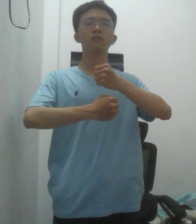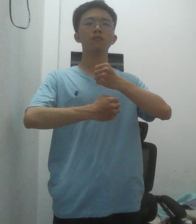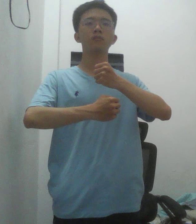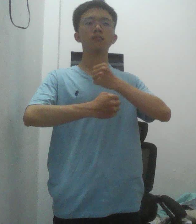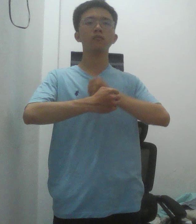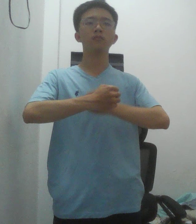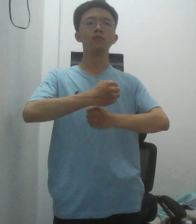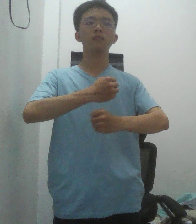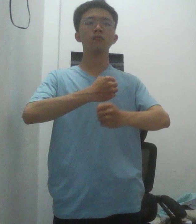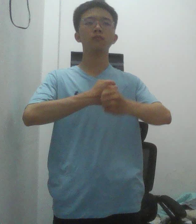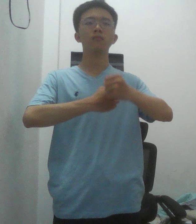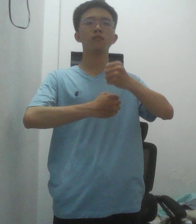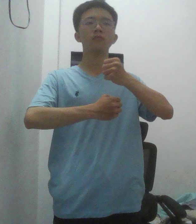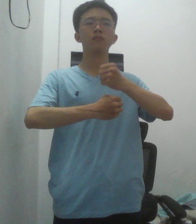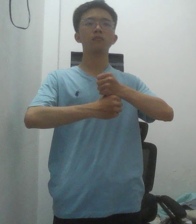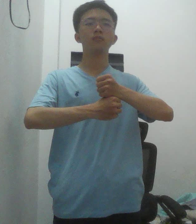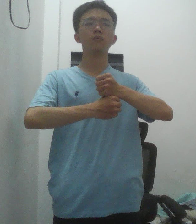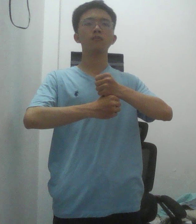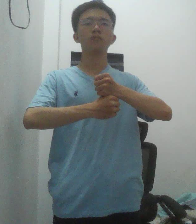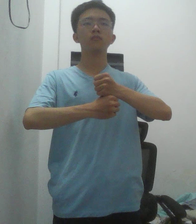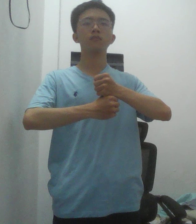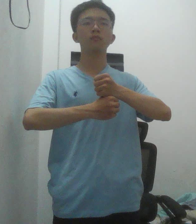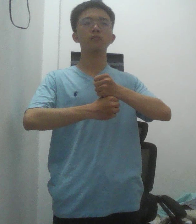nam